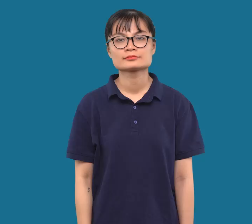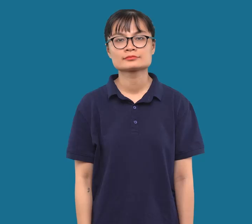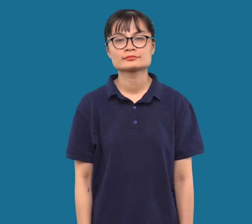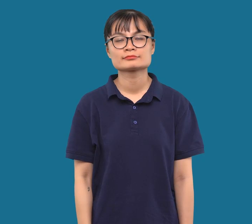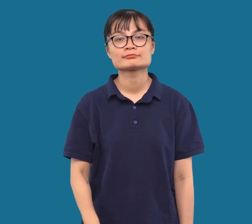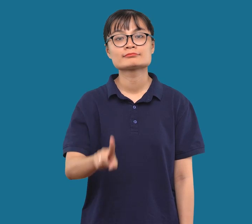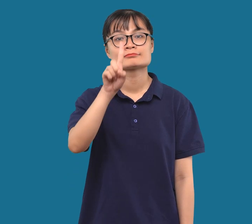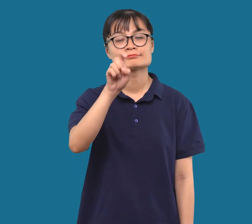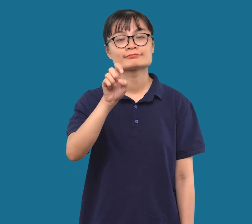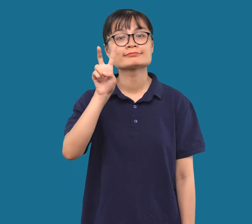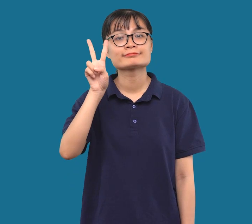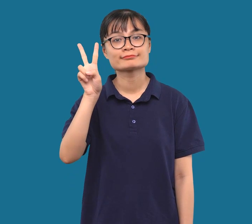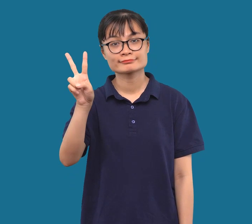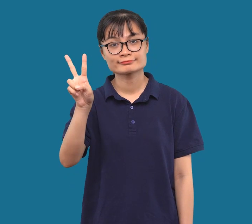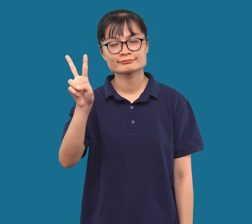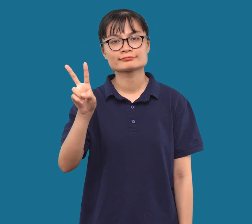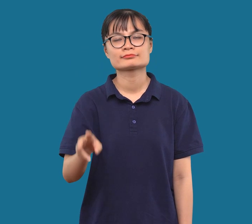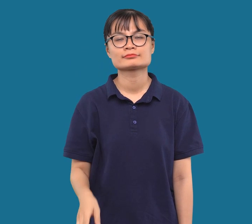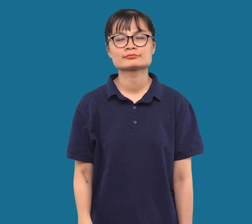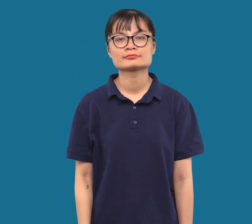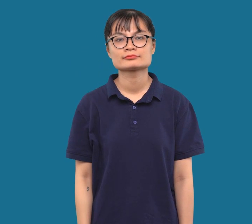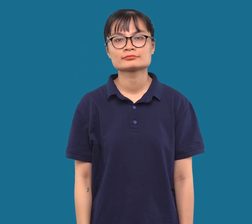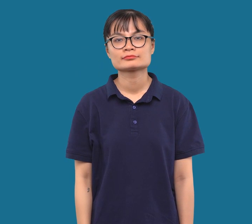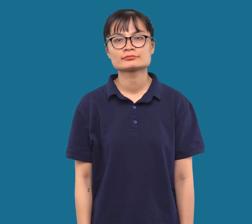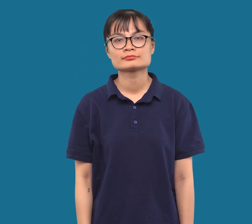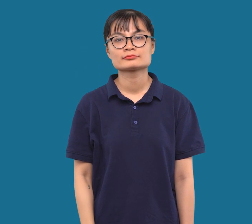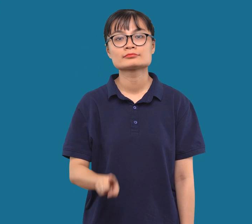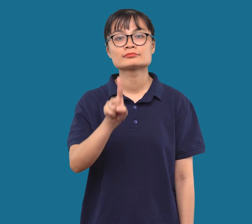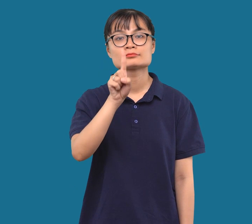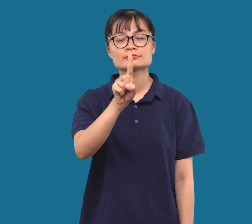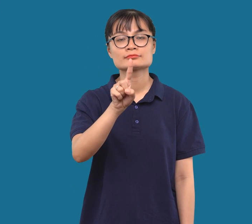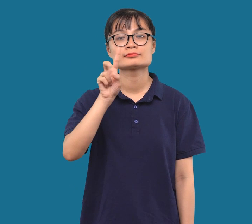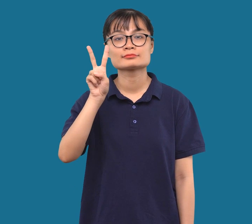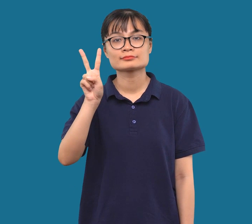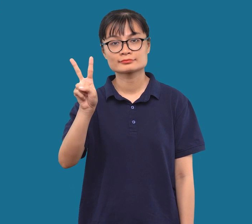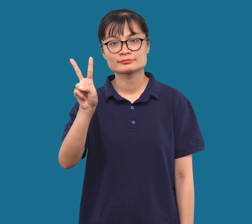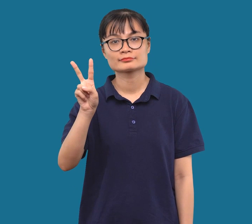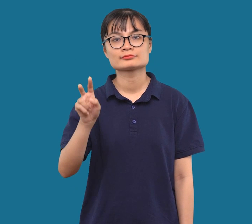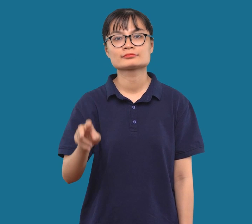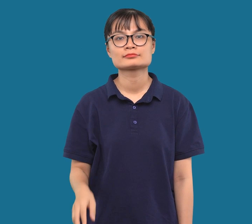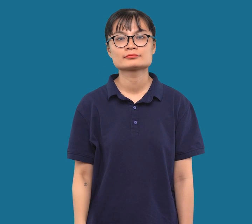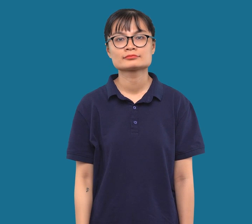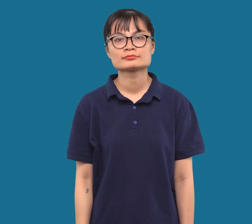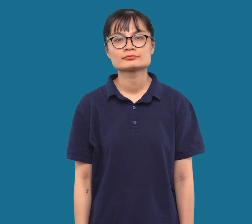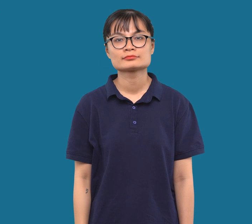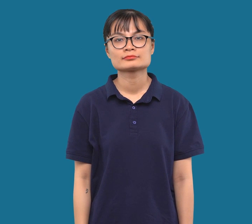12